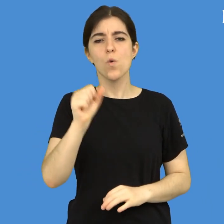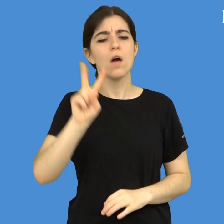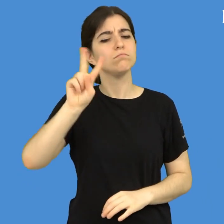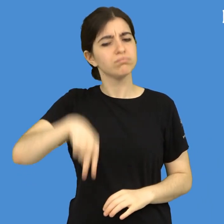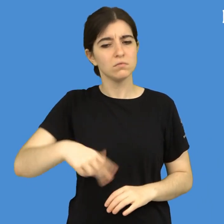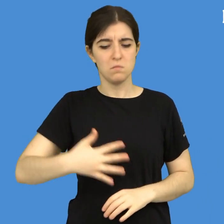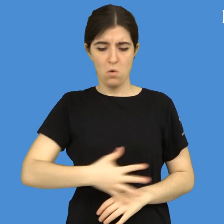verdad